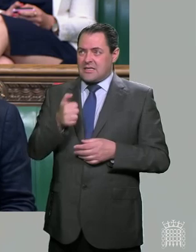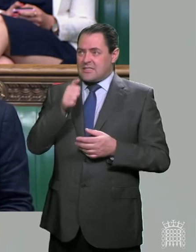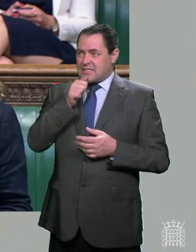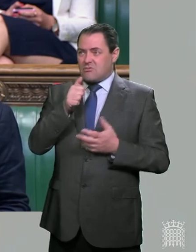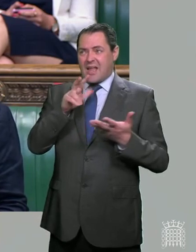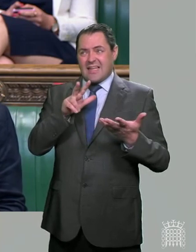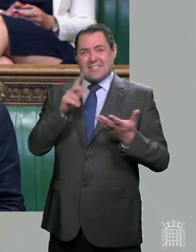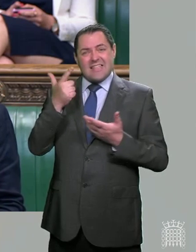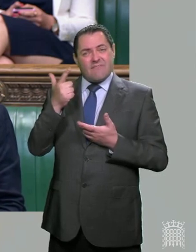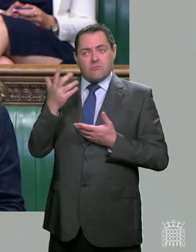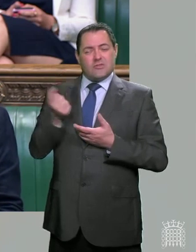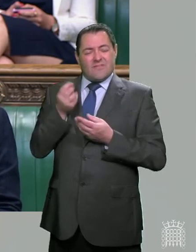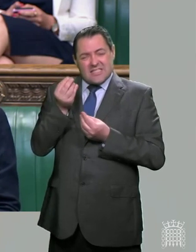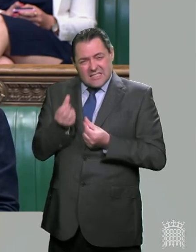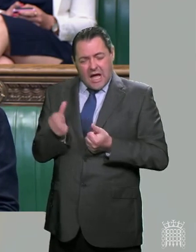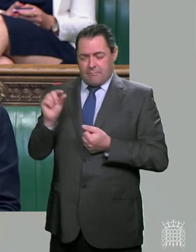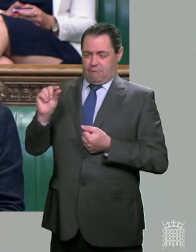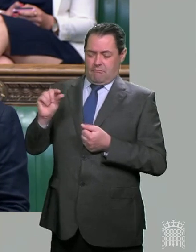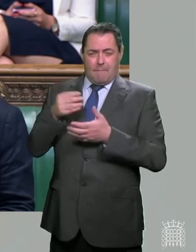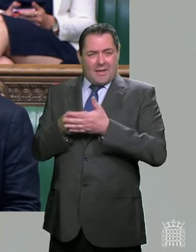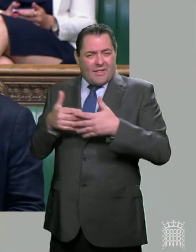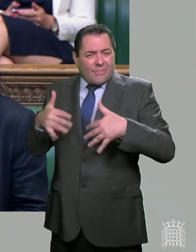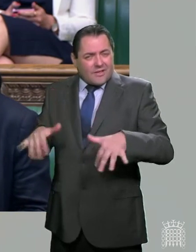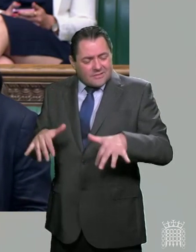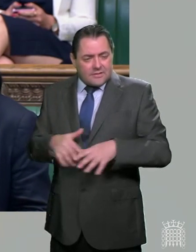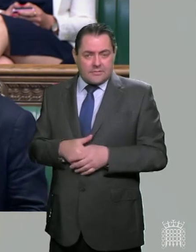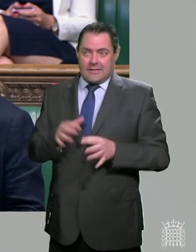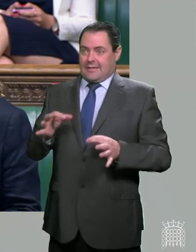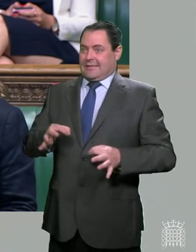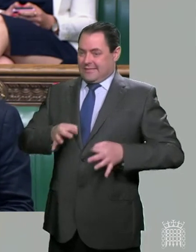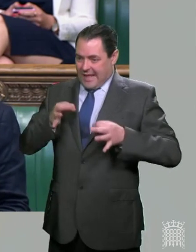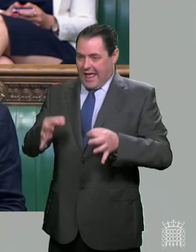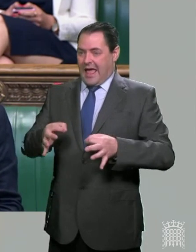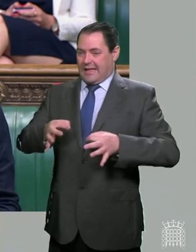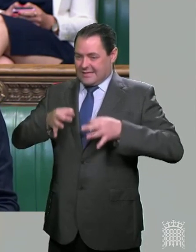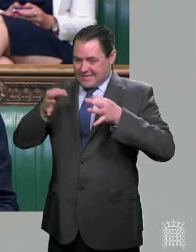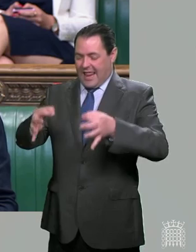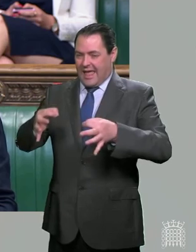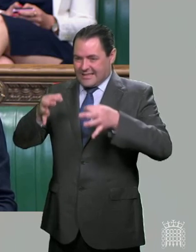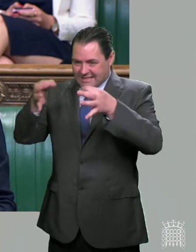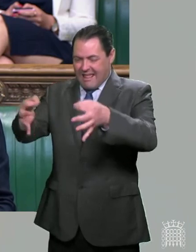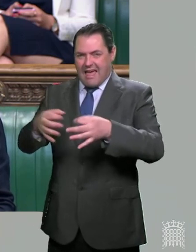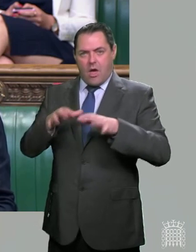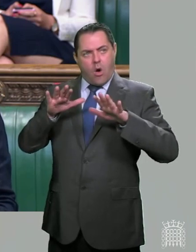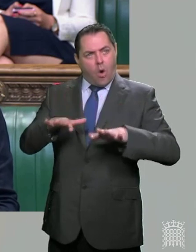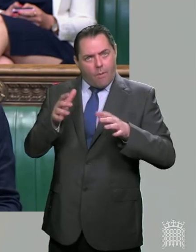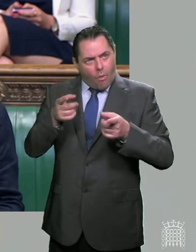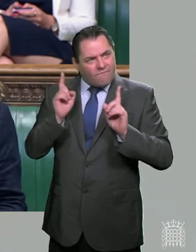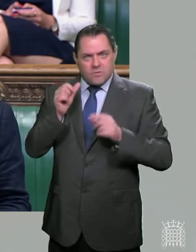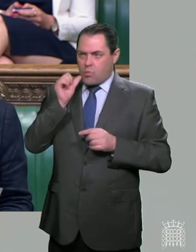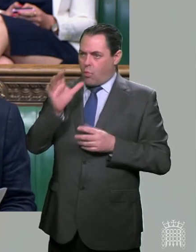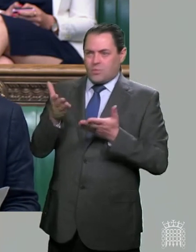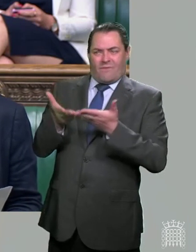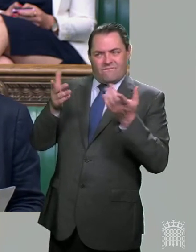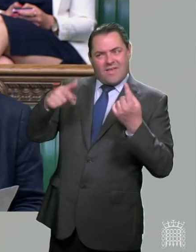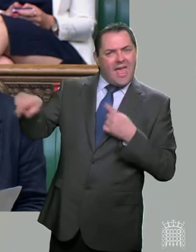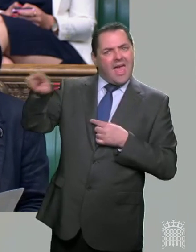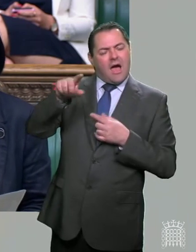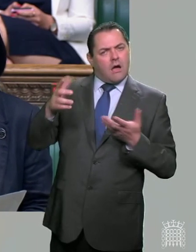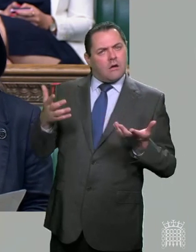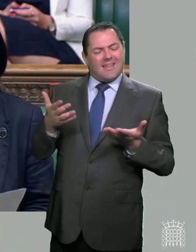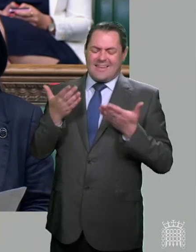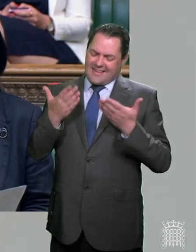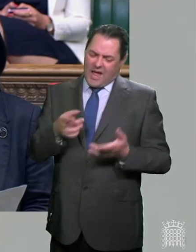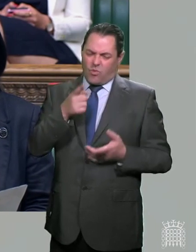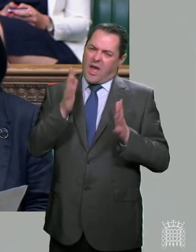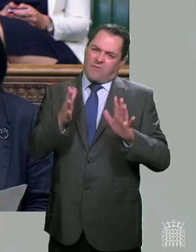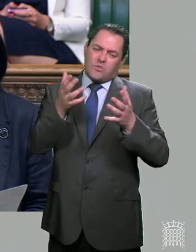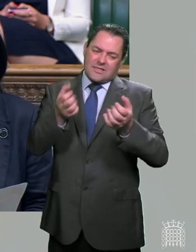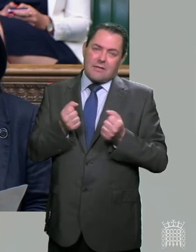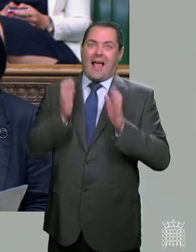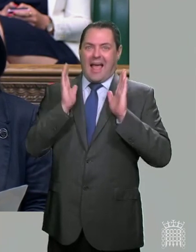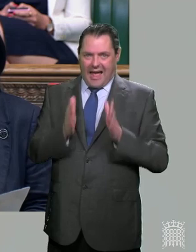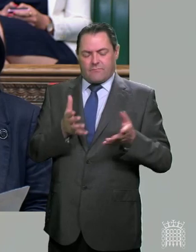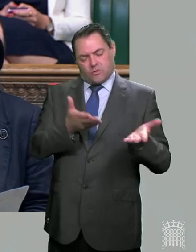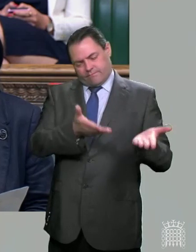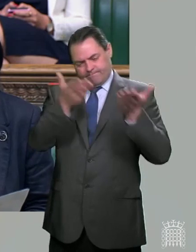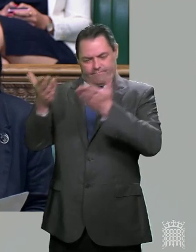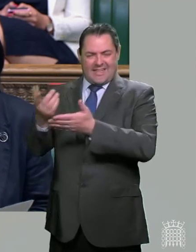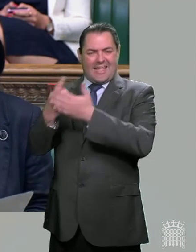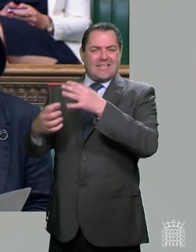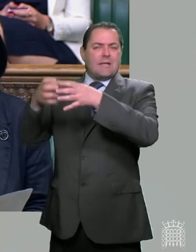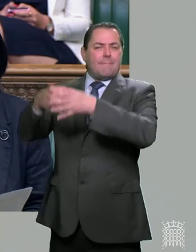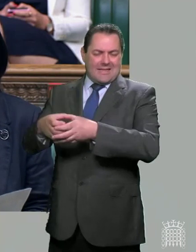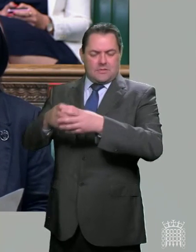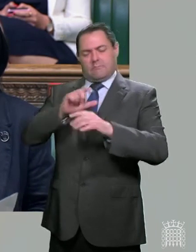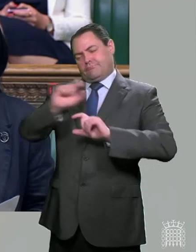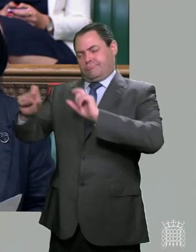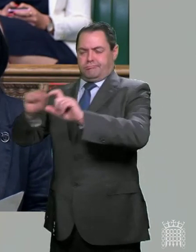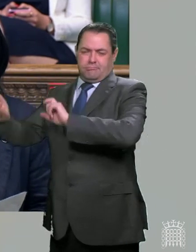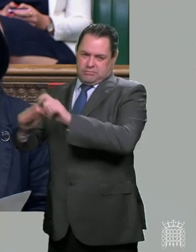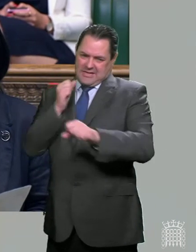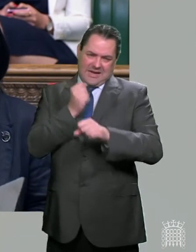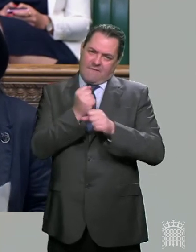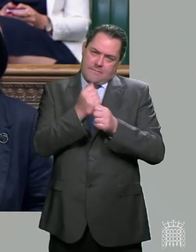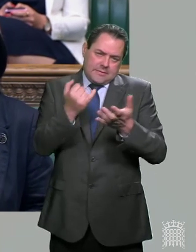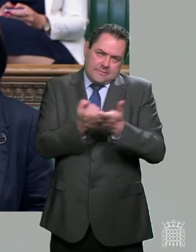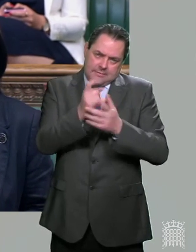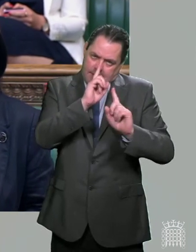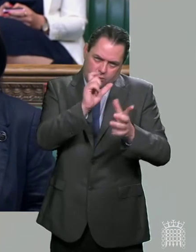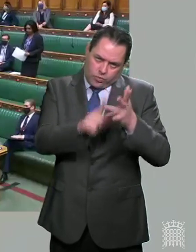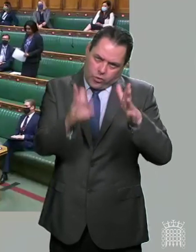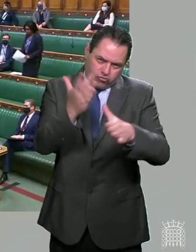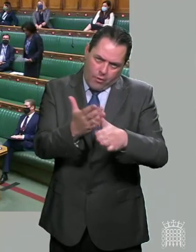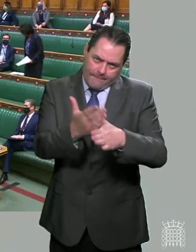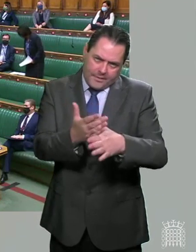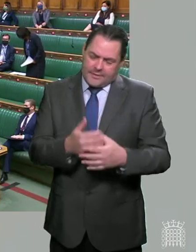received any payment at all. Given the repeated delays and the failure of the Home Office to provide justice for the Windrush generation, does the Prime Minister now accept that the scheme must be handed over to an independent body to prevent prolonged suffering?